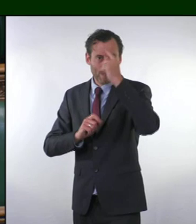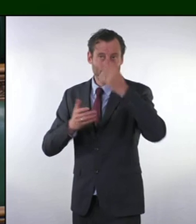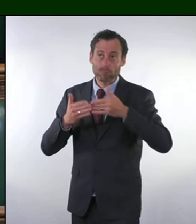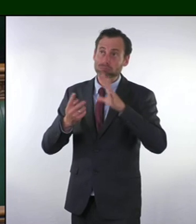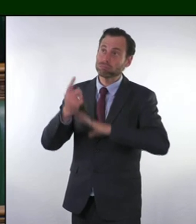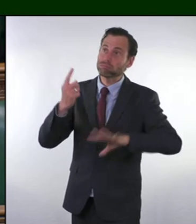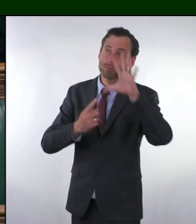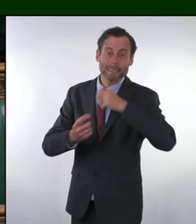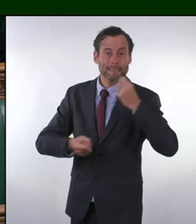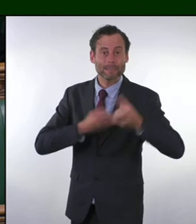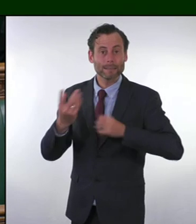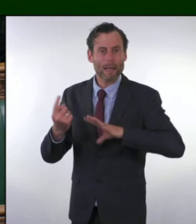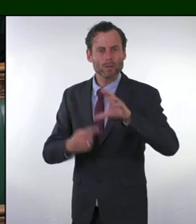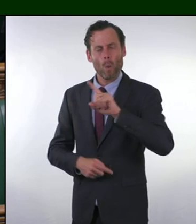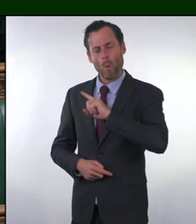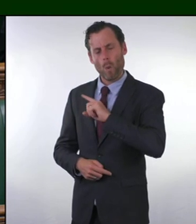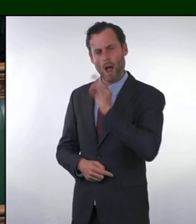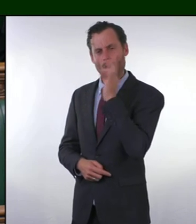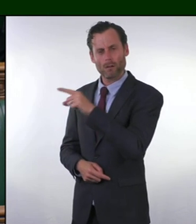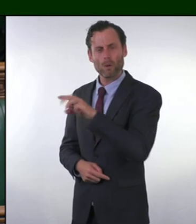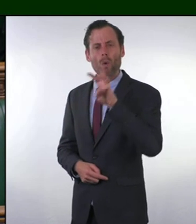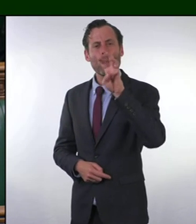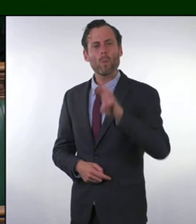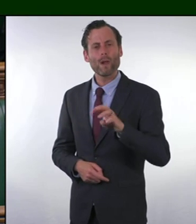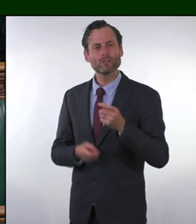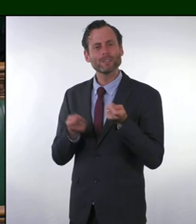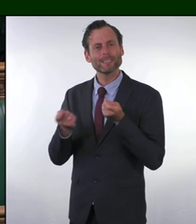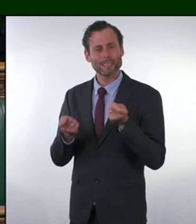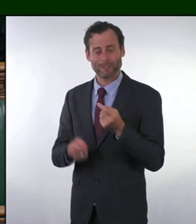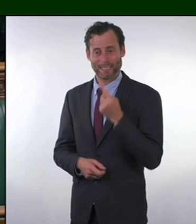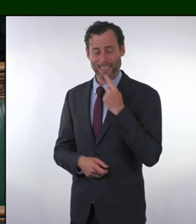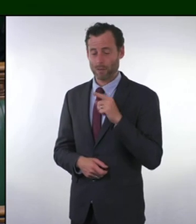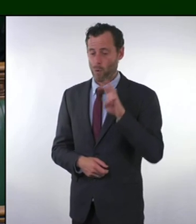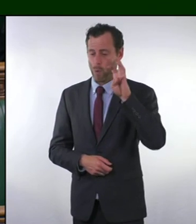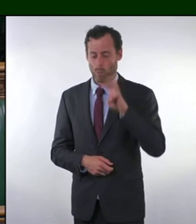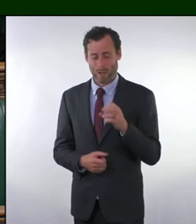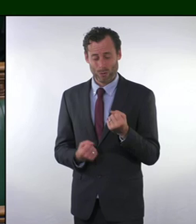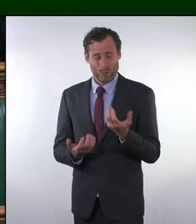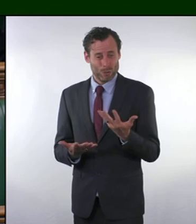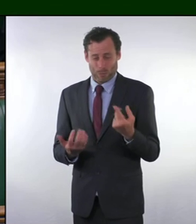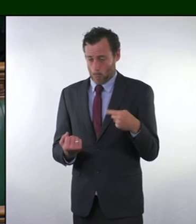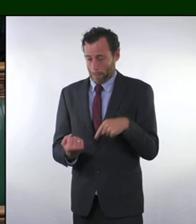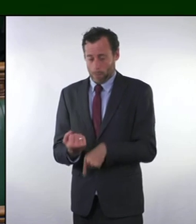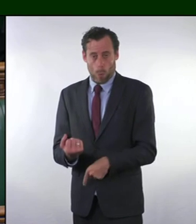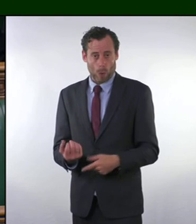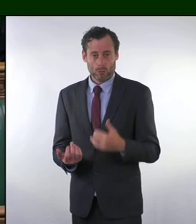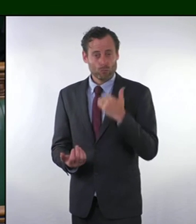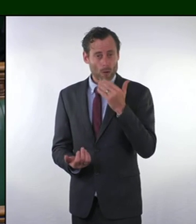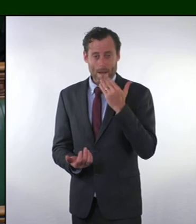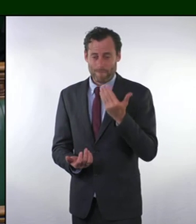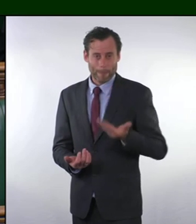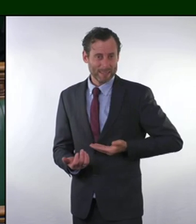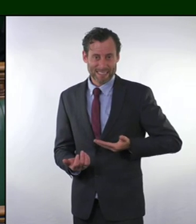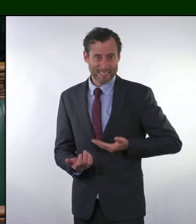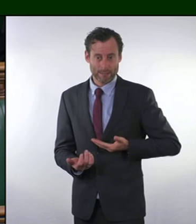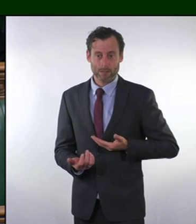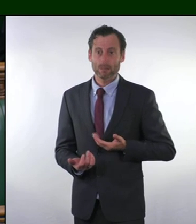Can he explain, therefore, why his Secretary of State for Wales took to Twitter this week to argue that Wales is too poor, with too few businesses and taxpayers, to be successful?